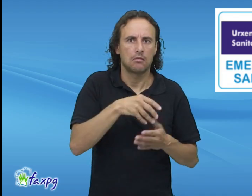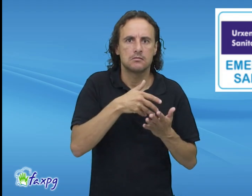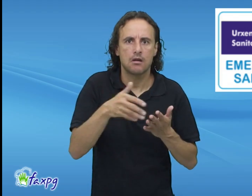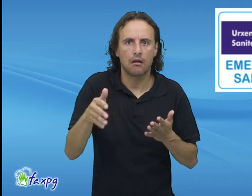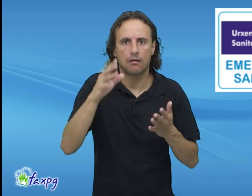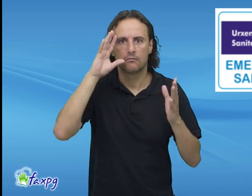sangre